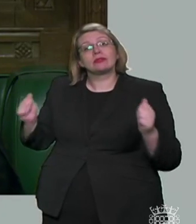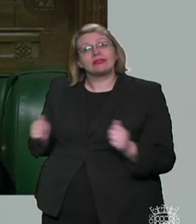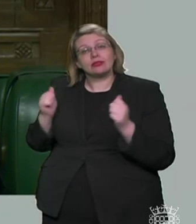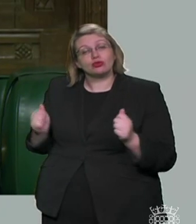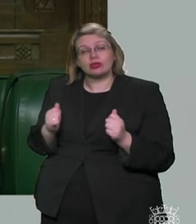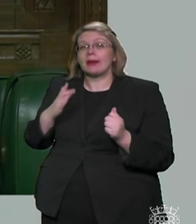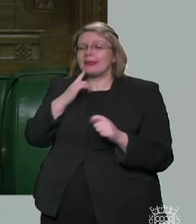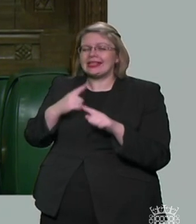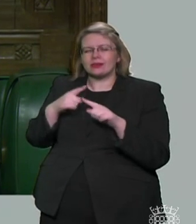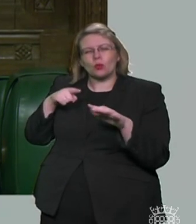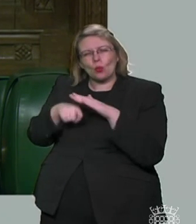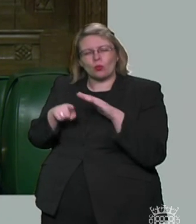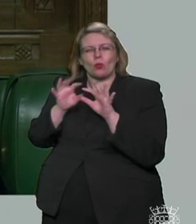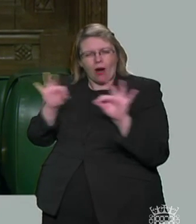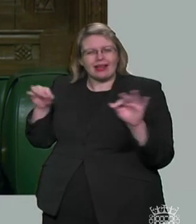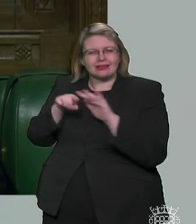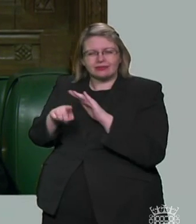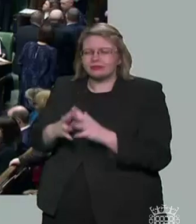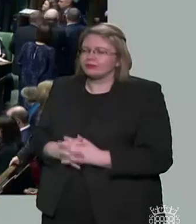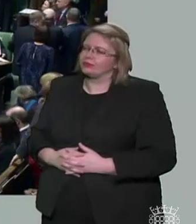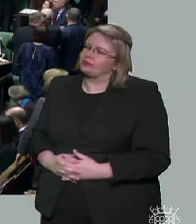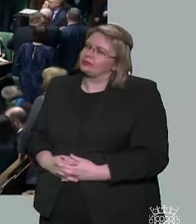Please leave quietly.